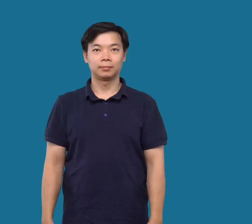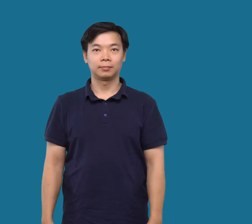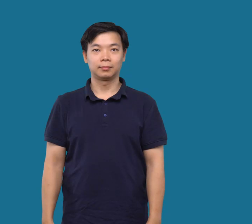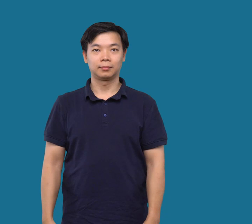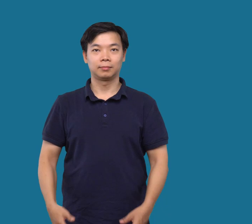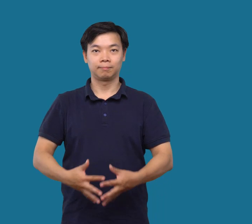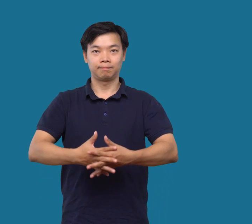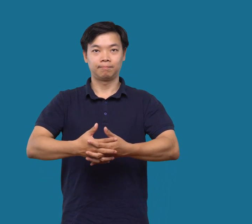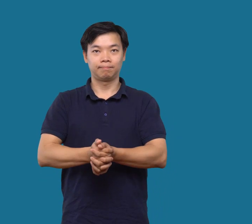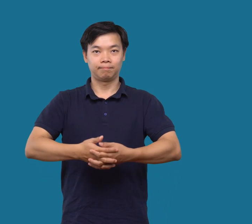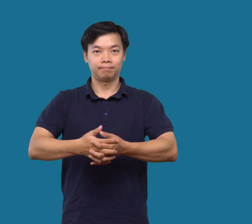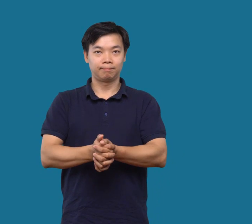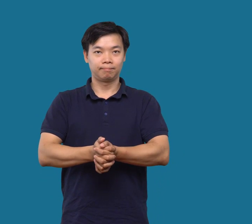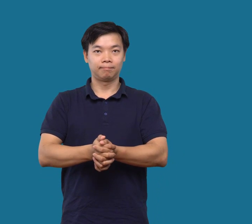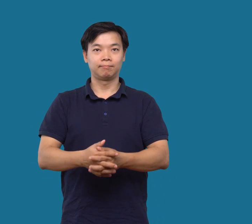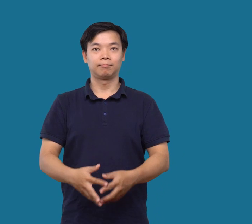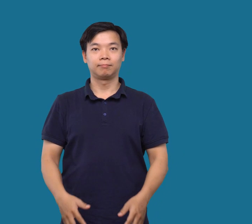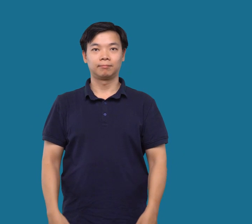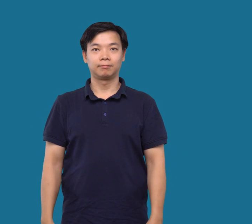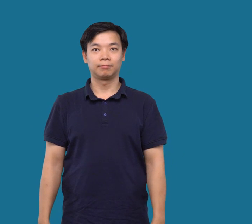quả roi